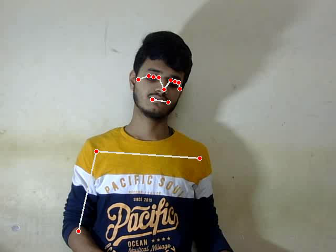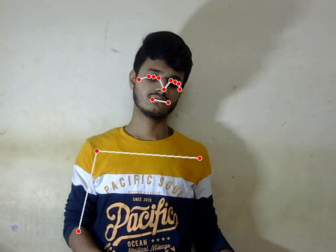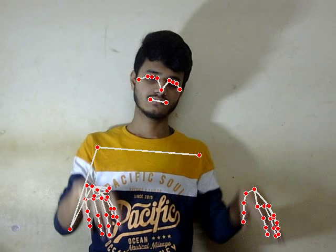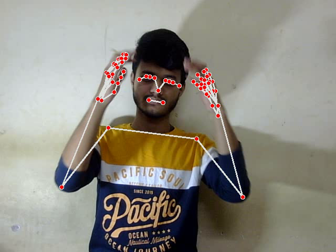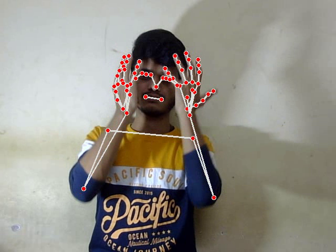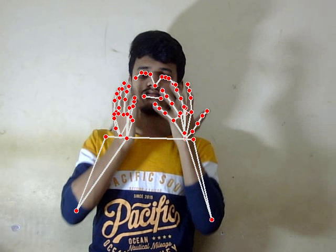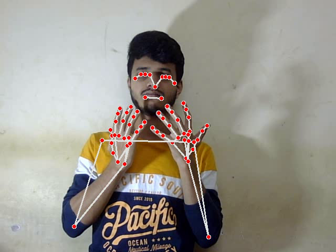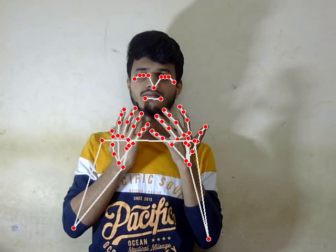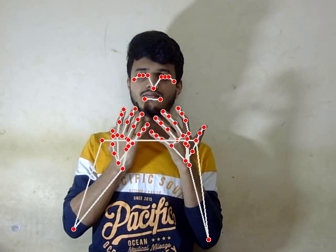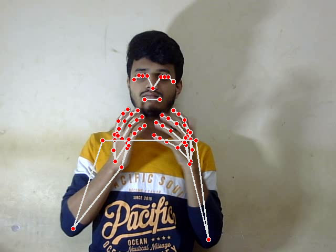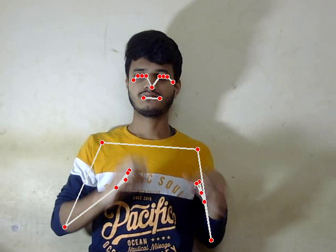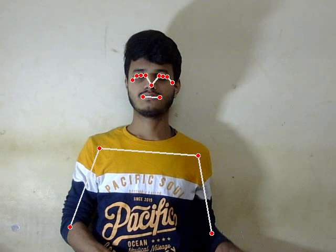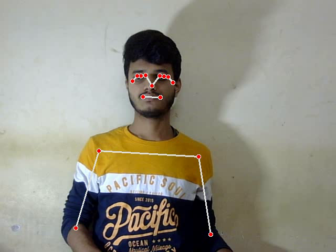sad